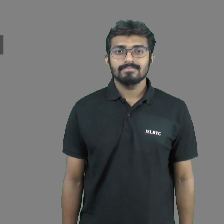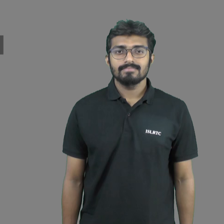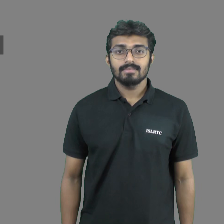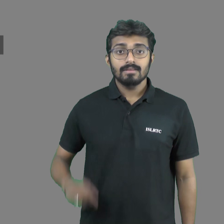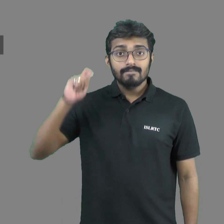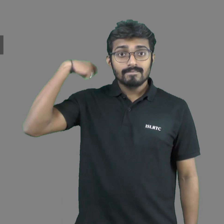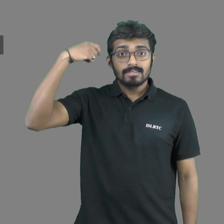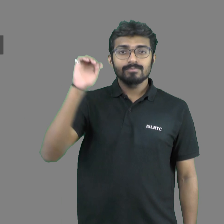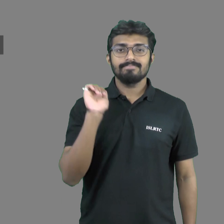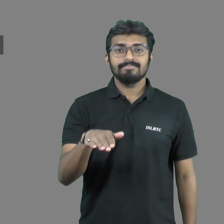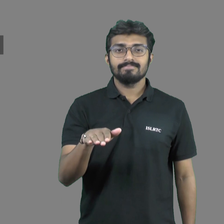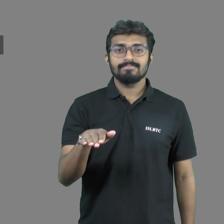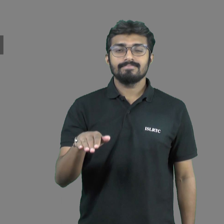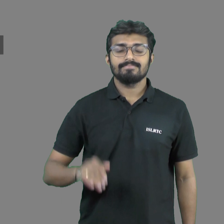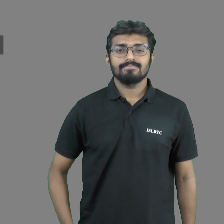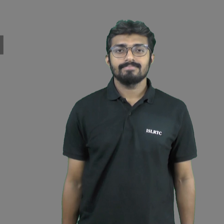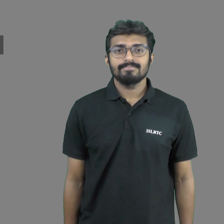Message Send